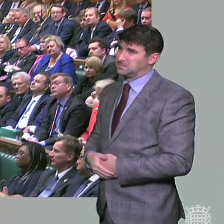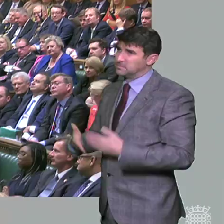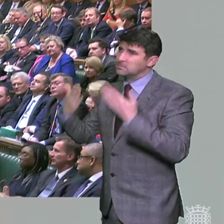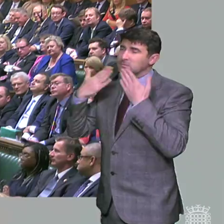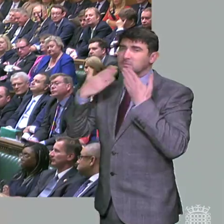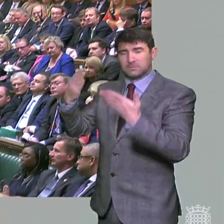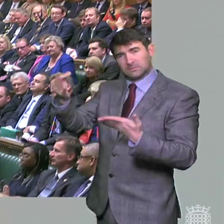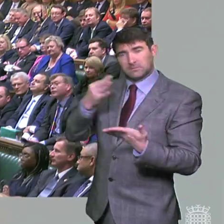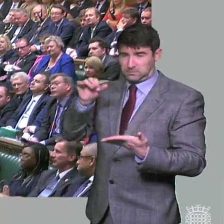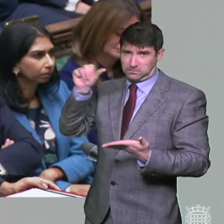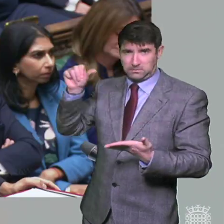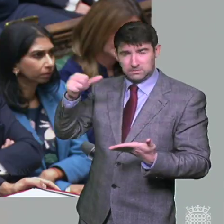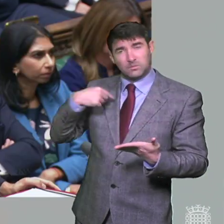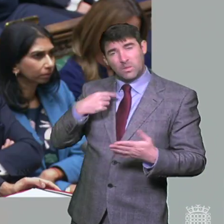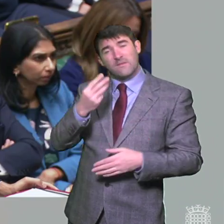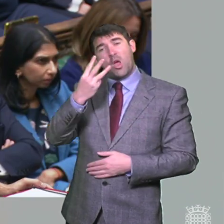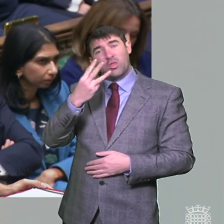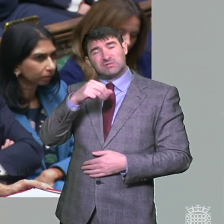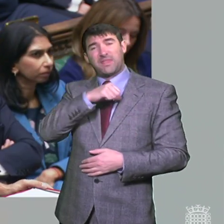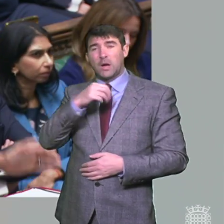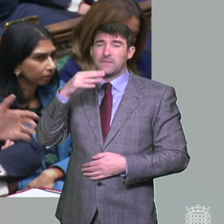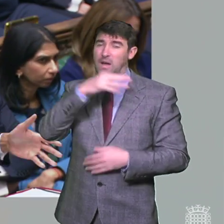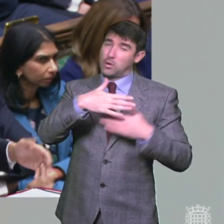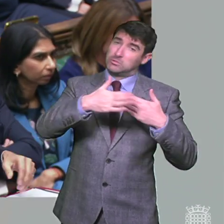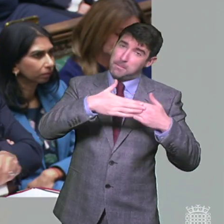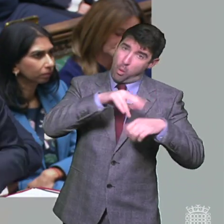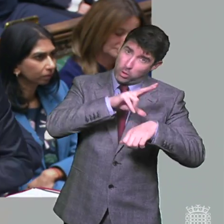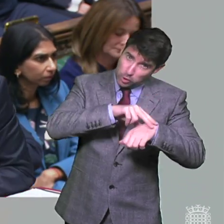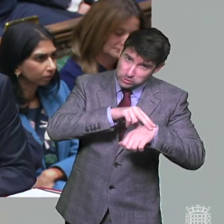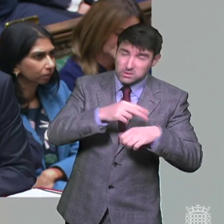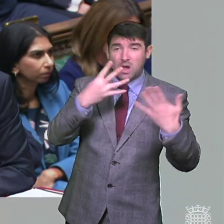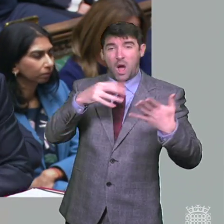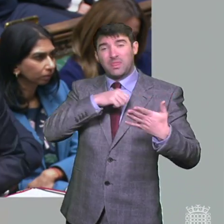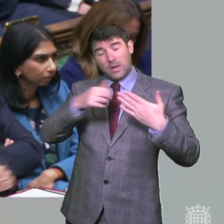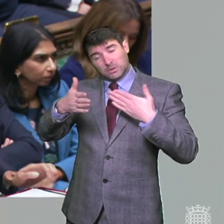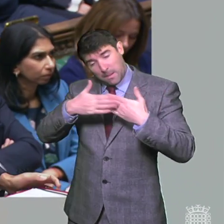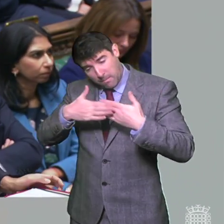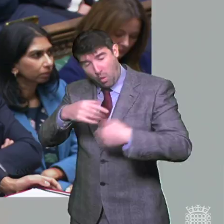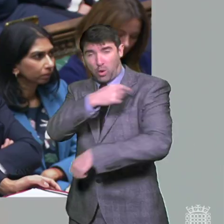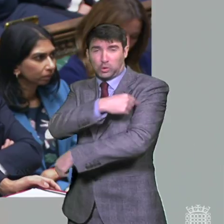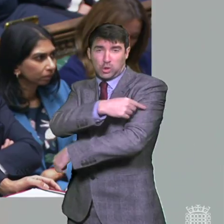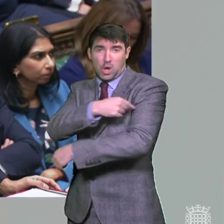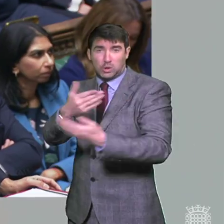I am pleased that there are 3,500 more doctors and over 9,000 more nurses working this year than last.